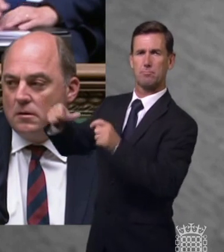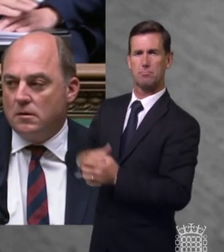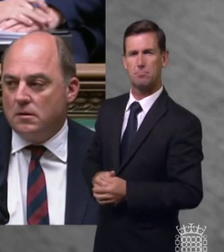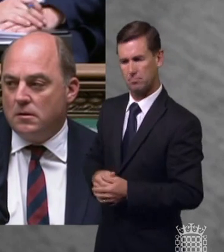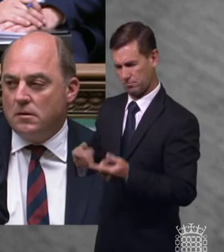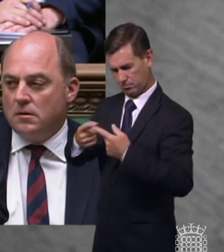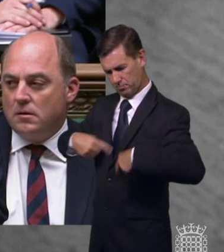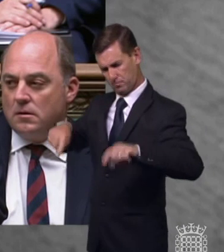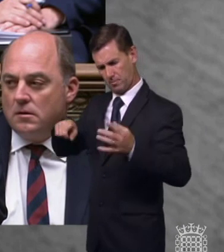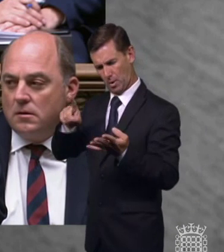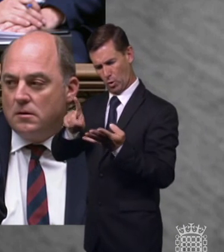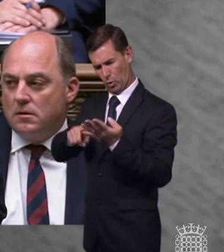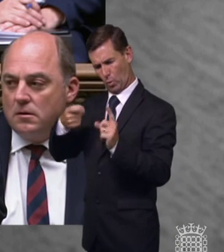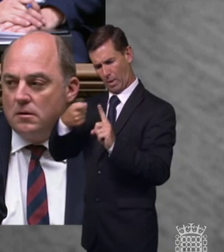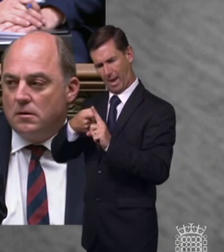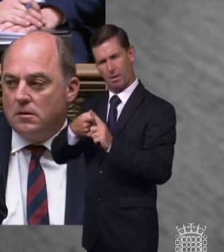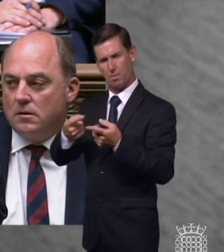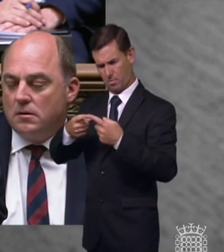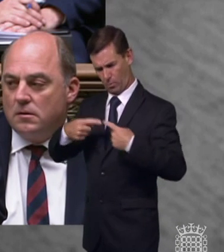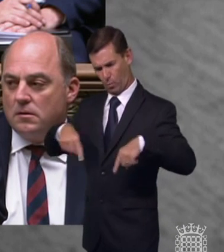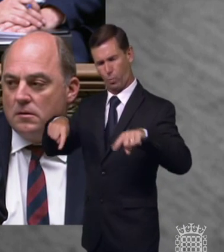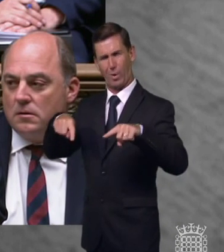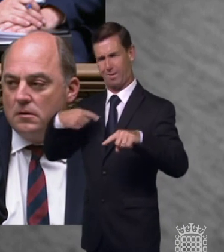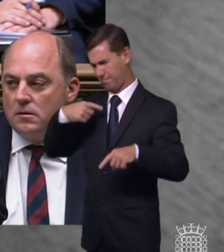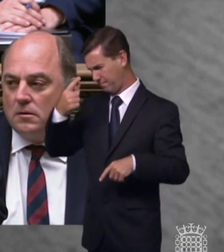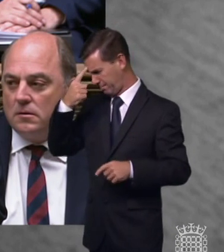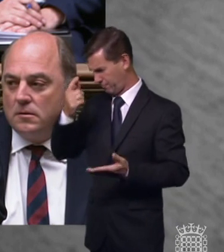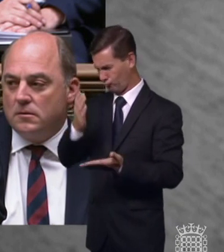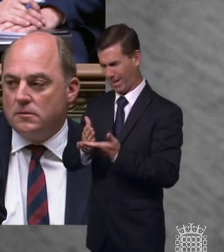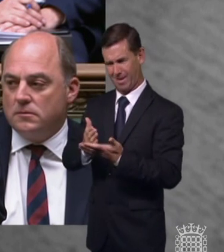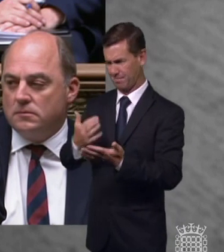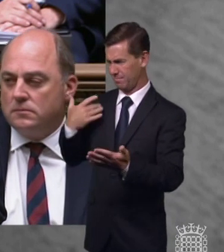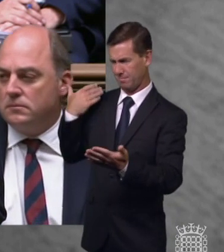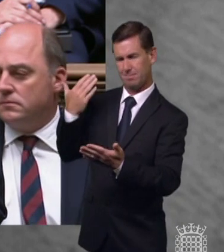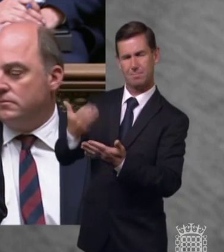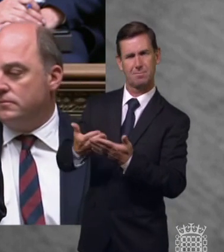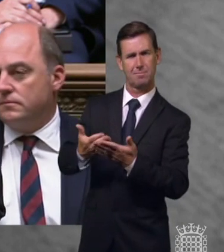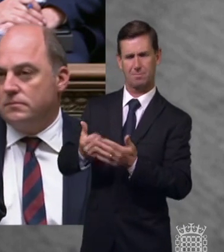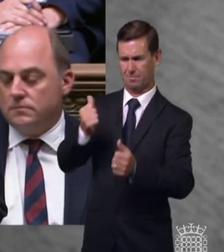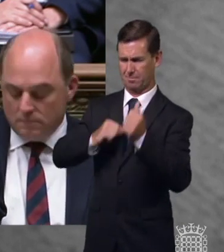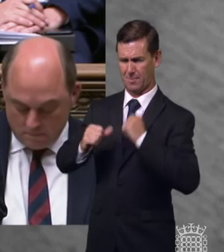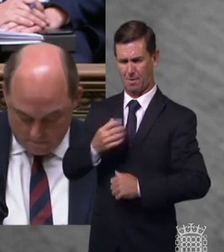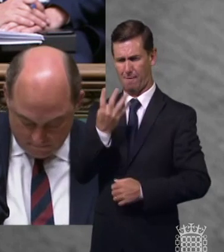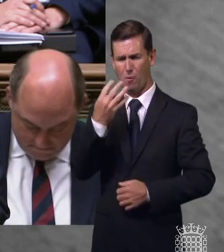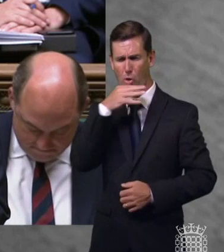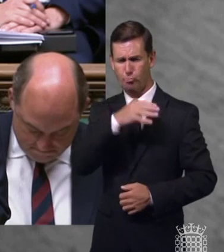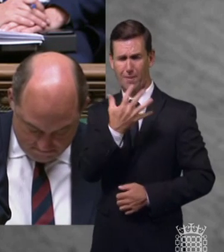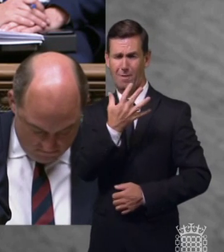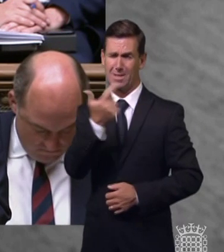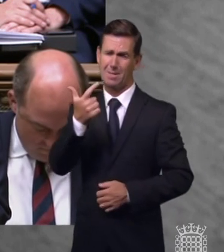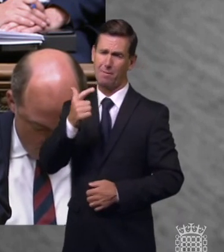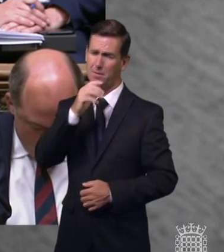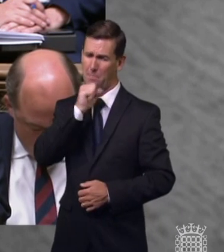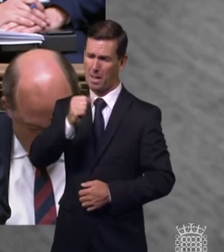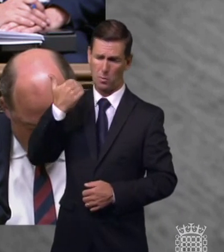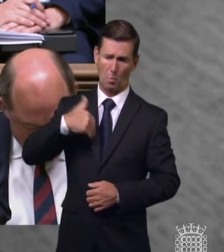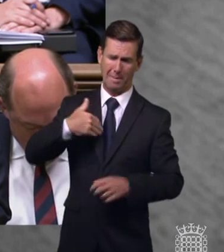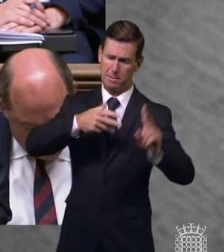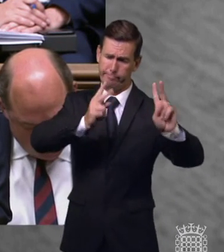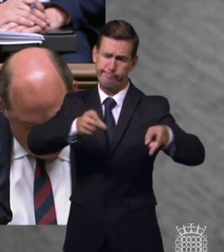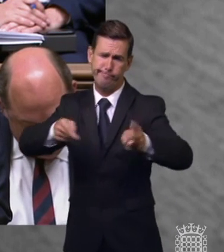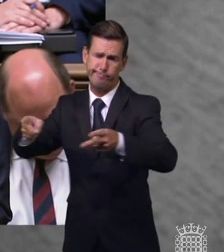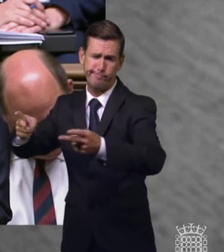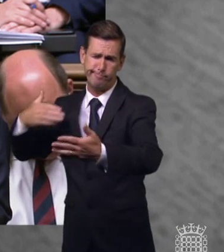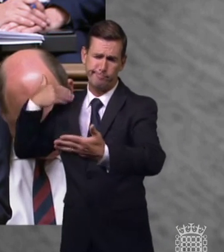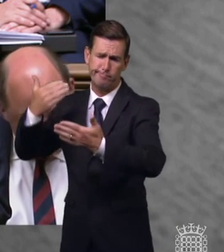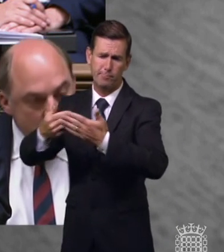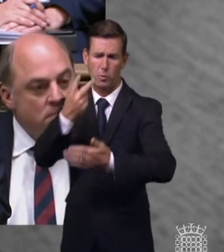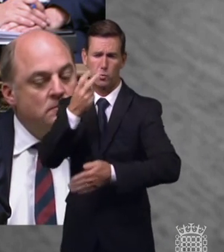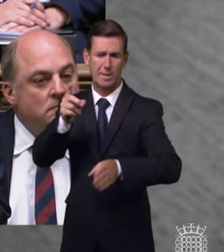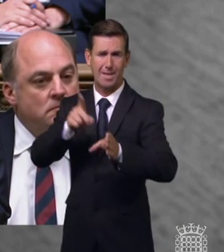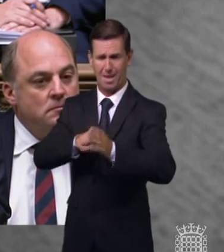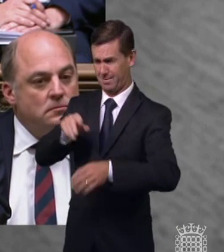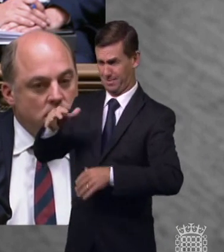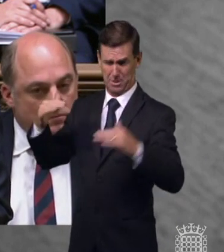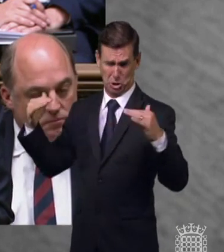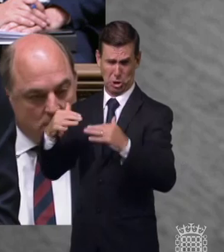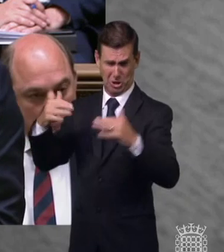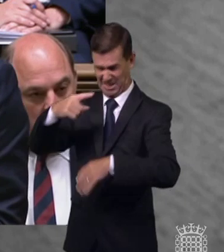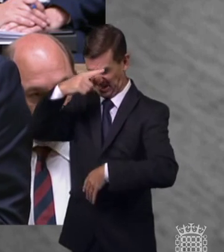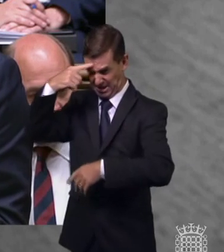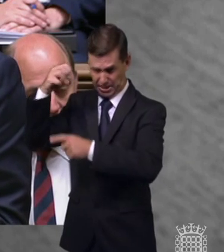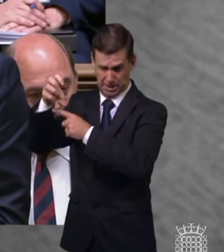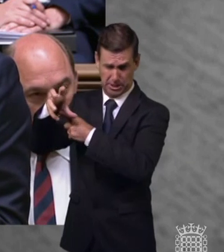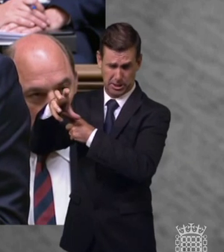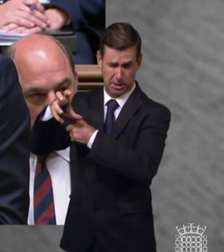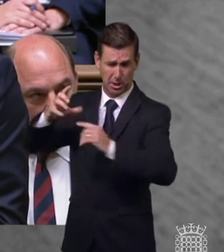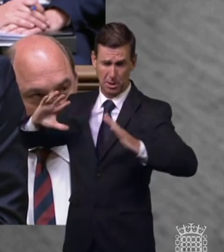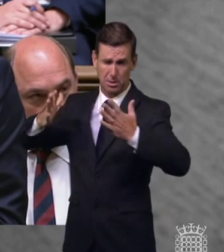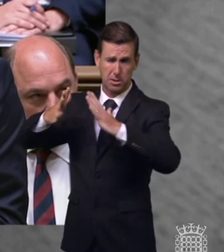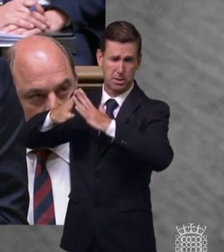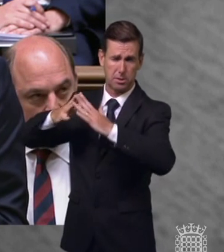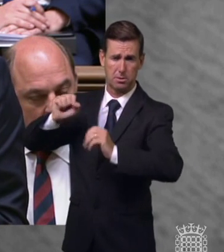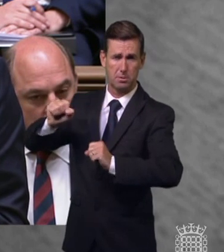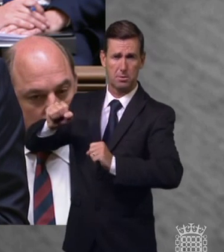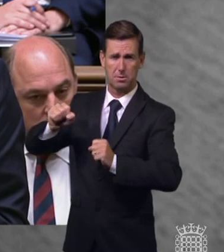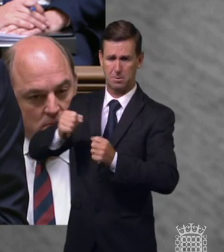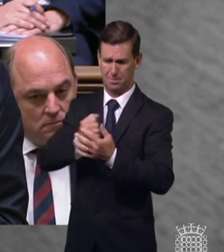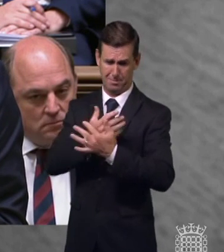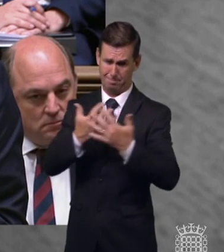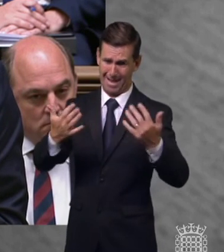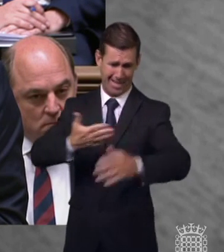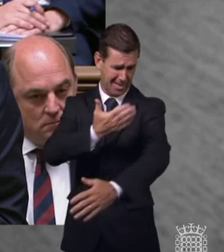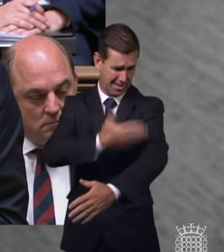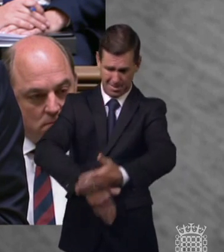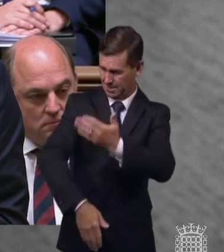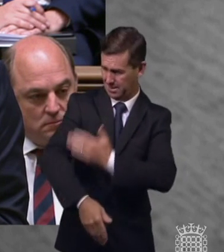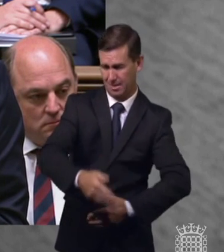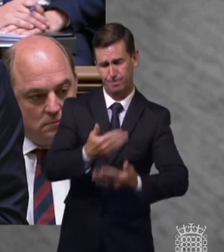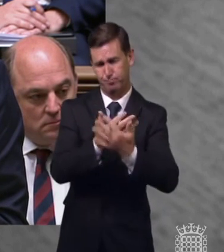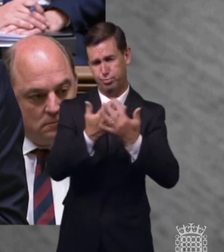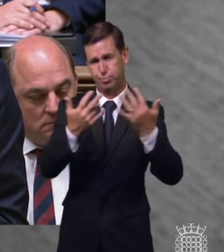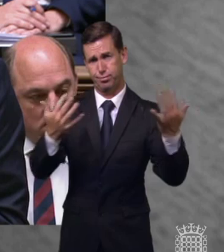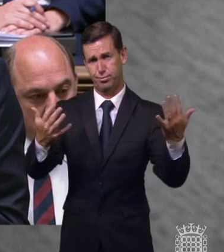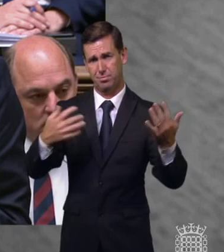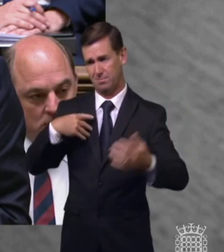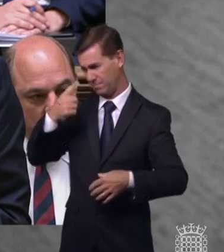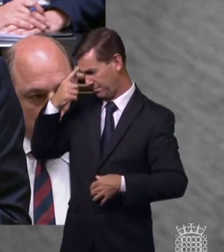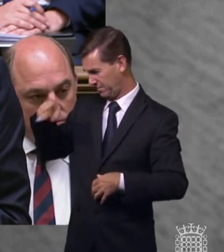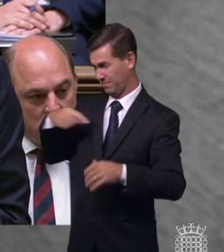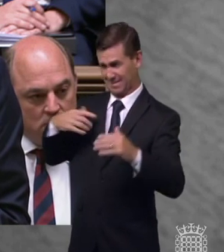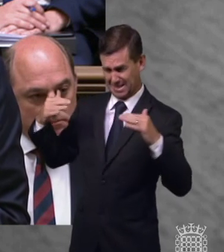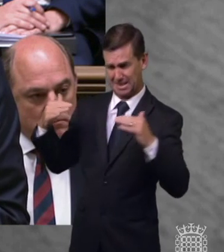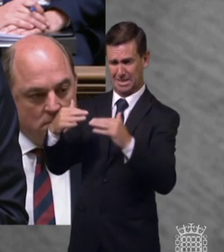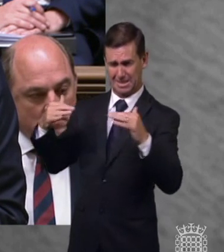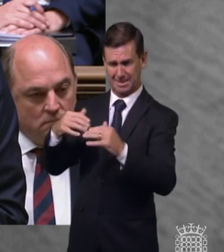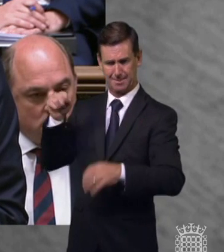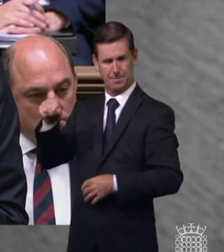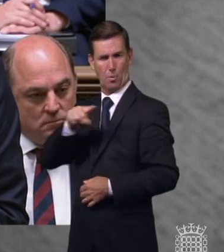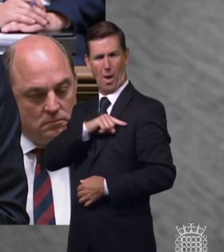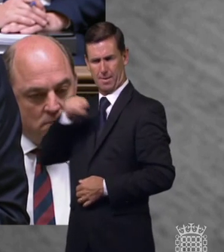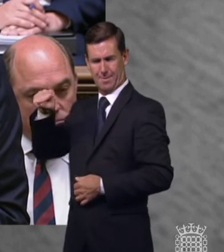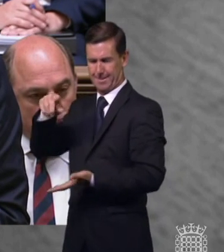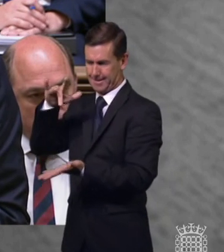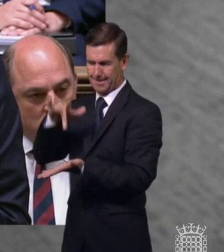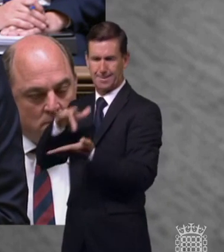Our United Kingdom has a roll-call of honour that bears the names of 457 servicemen and women who gave their lives in some of the world’s harshest terrain, and many others who bear injuries to this day, fighting in what had become the epicentre of global terrorism.